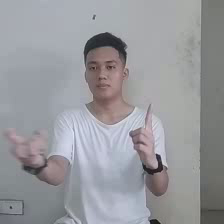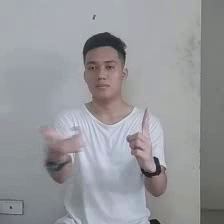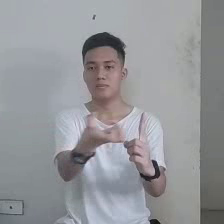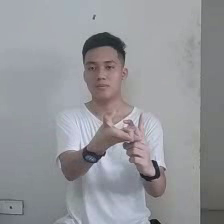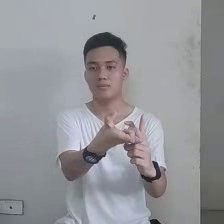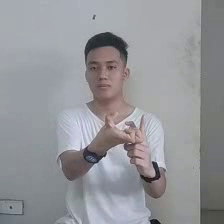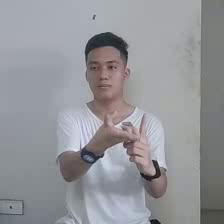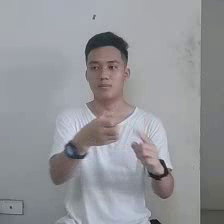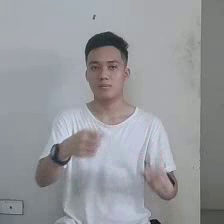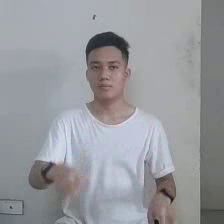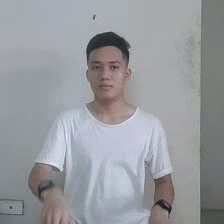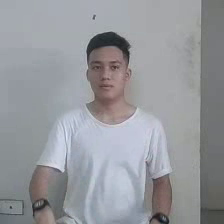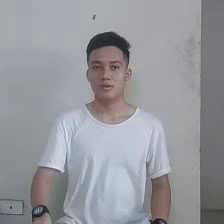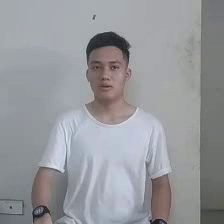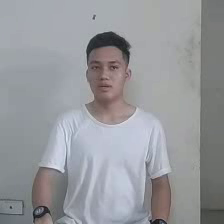Hâm mộ